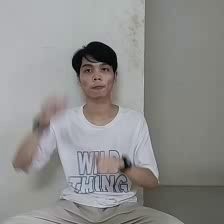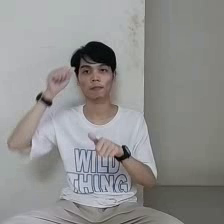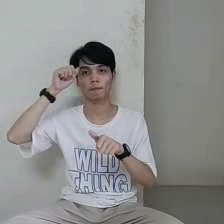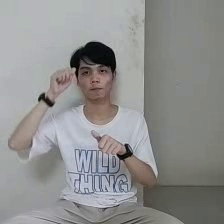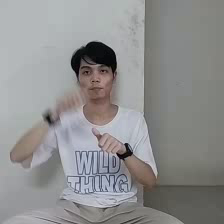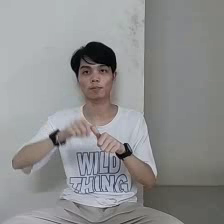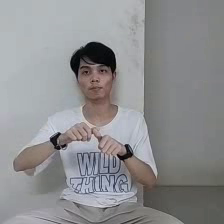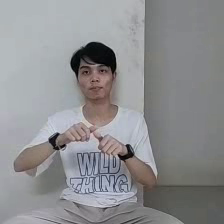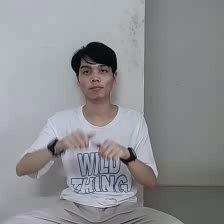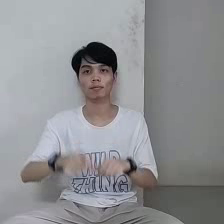Nhớ